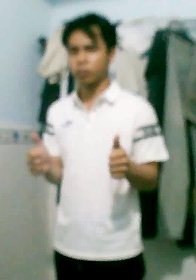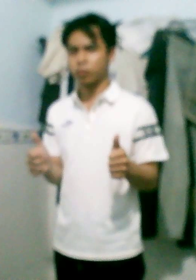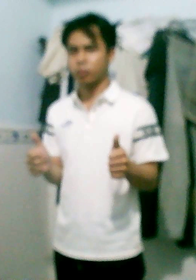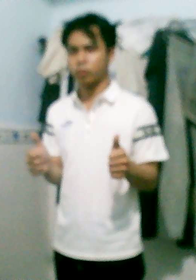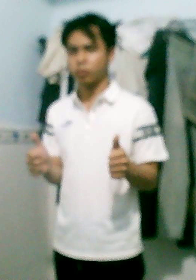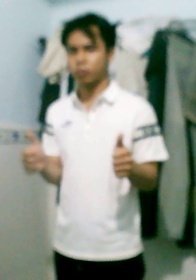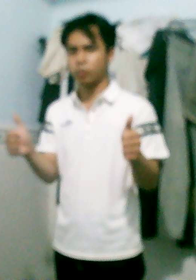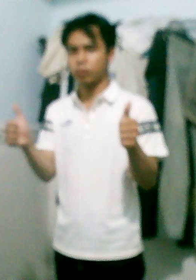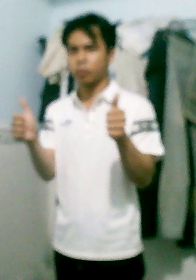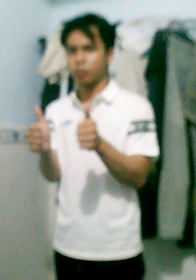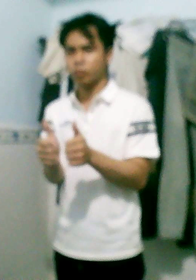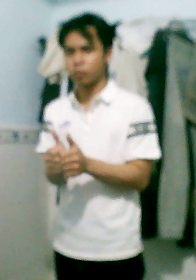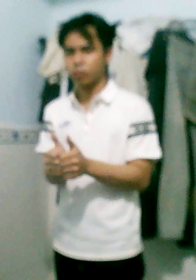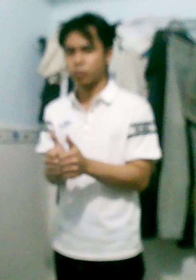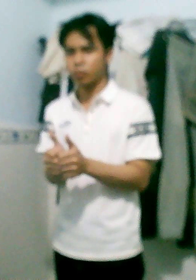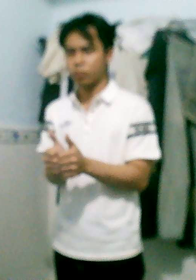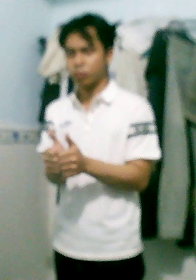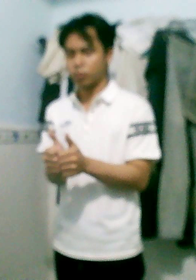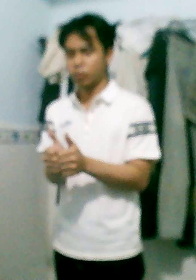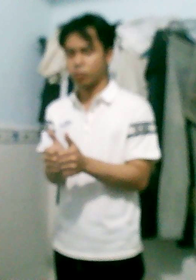voi